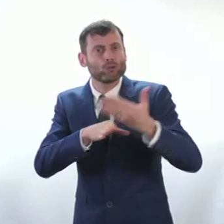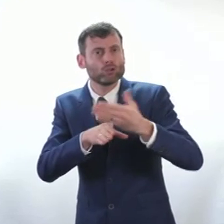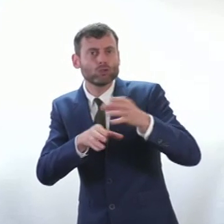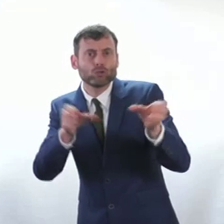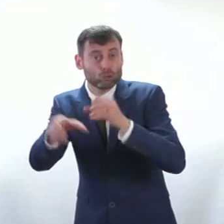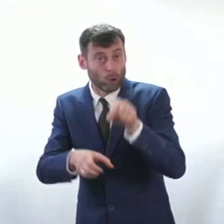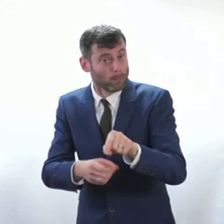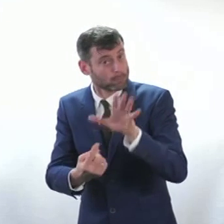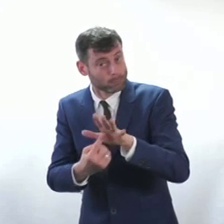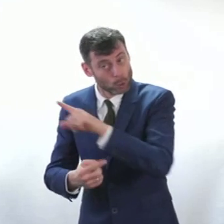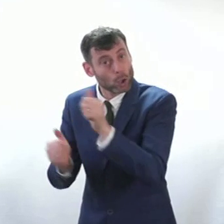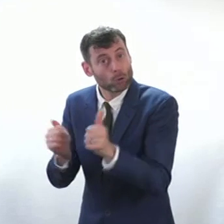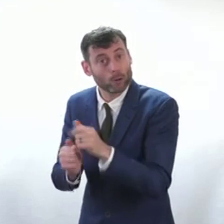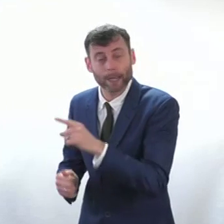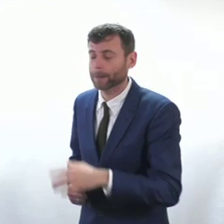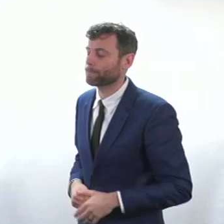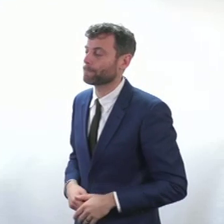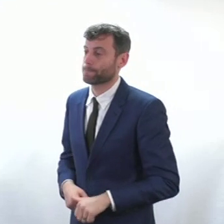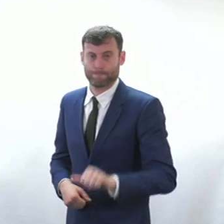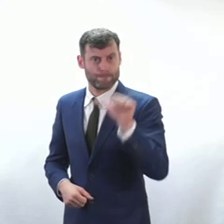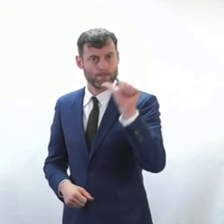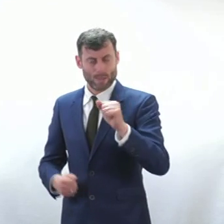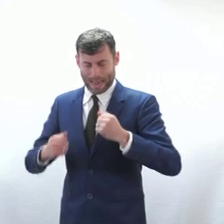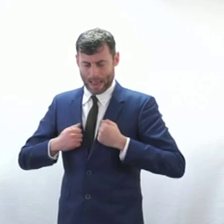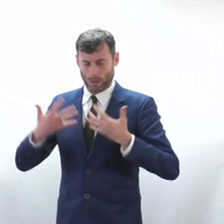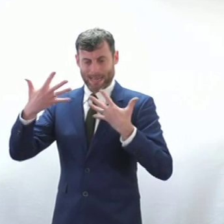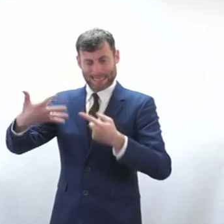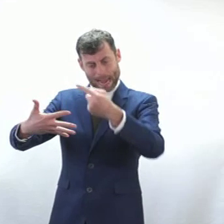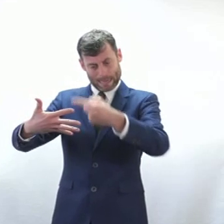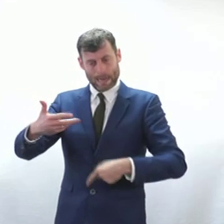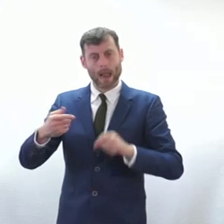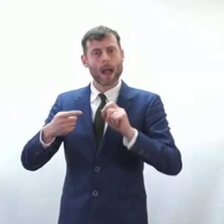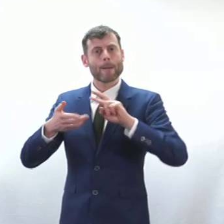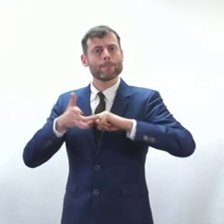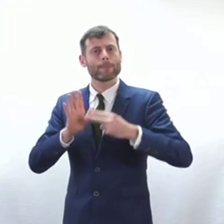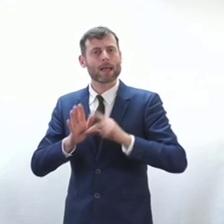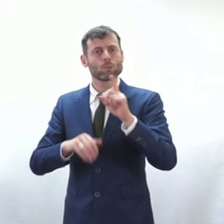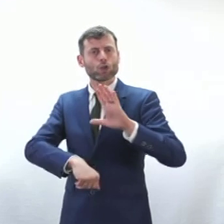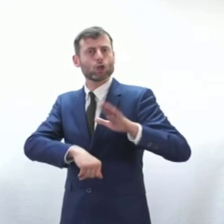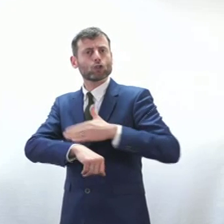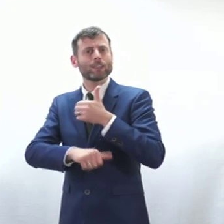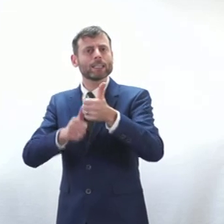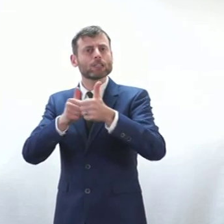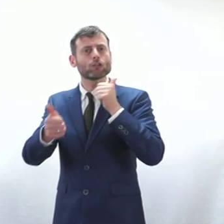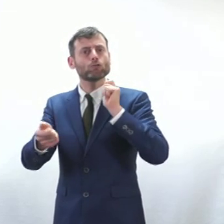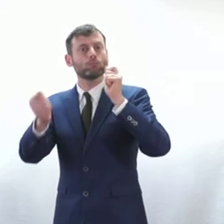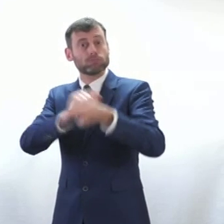It is crucial to understand that the 10-point plan for the green industrial revolution is about jobs, jobs, jobs.